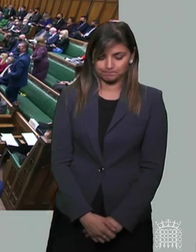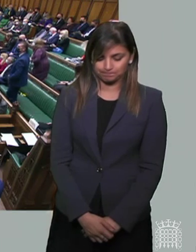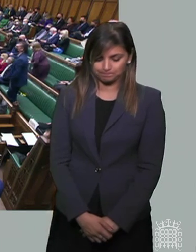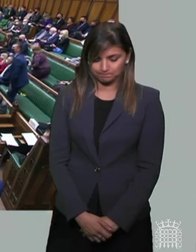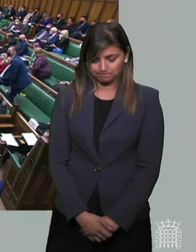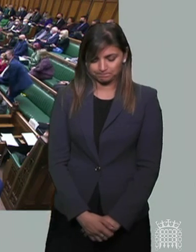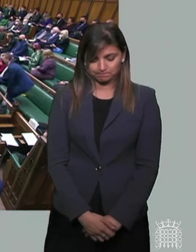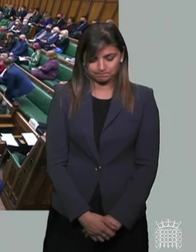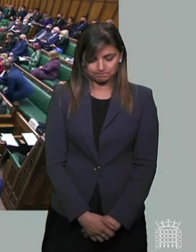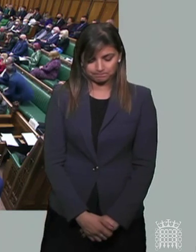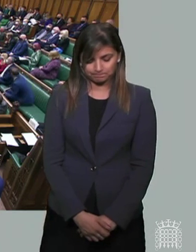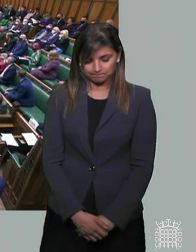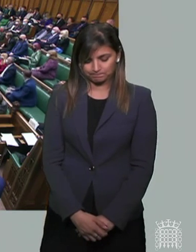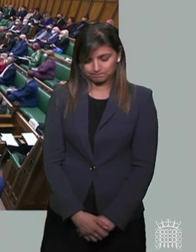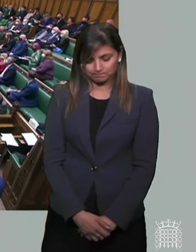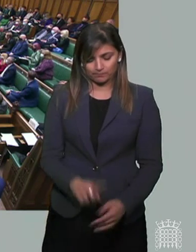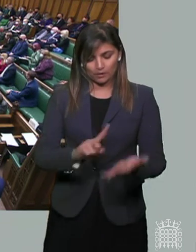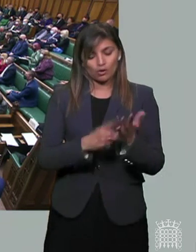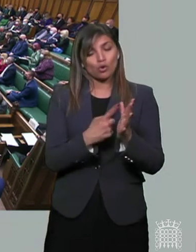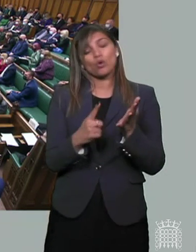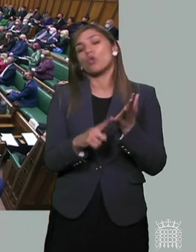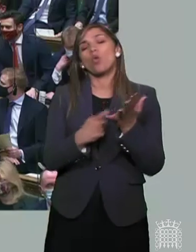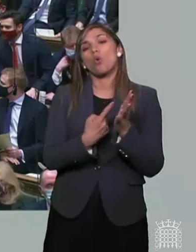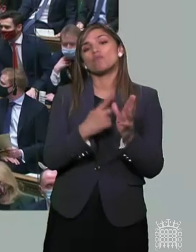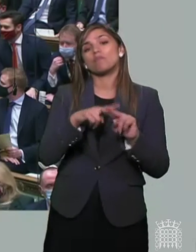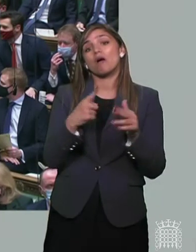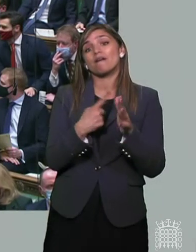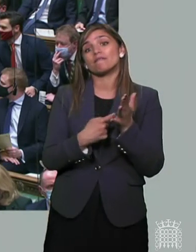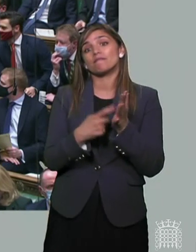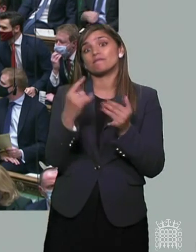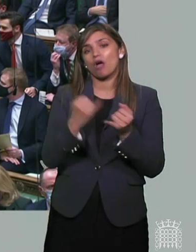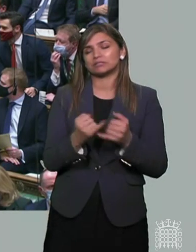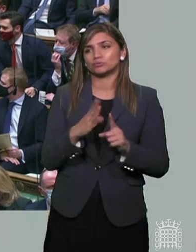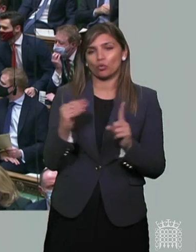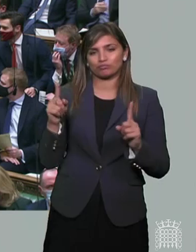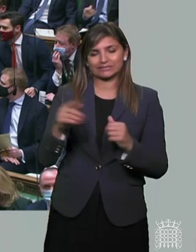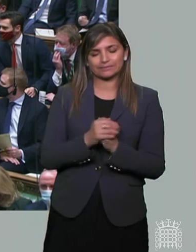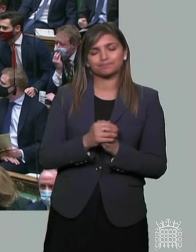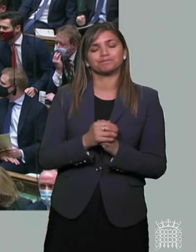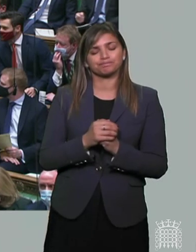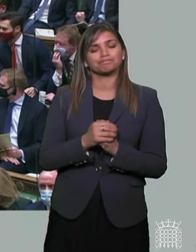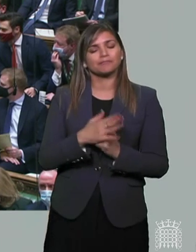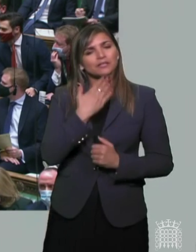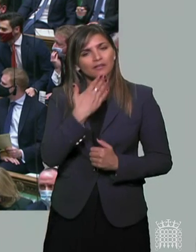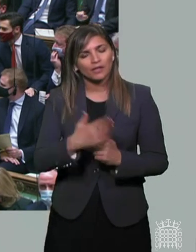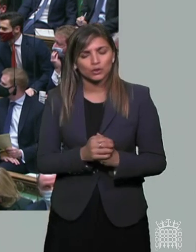One of the significant achievements of this Government is the work they have done with local authorities to tackle rough sleeping.